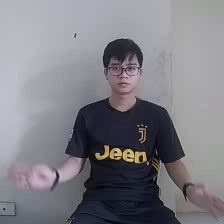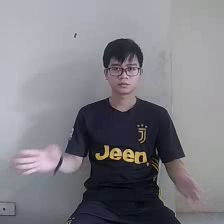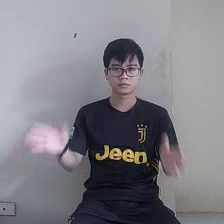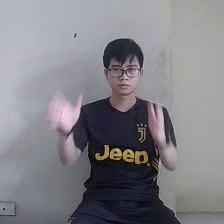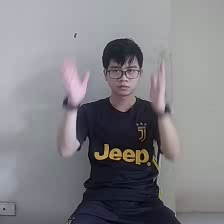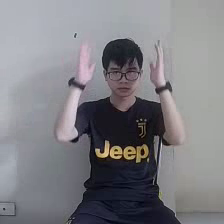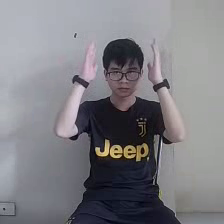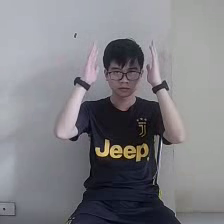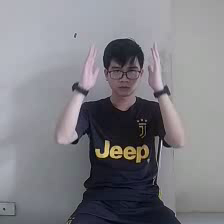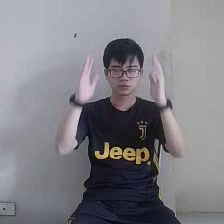Chạy